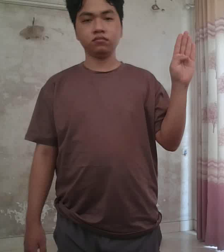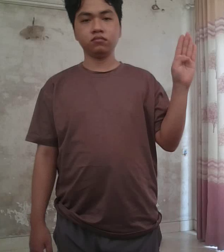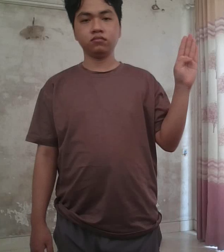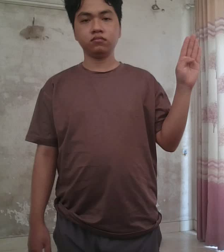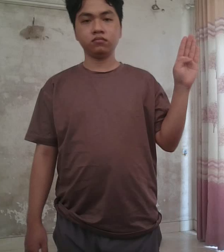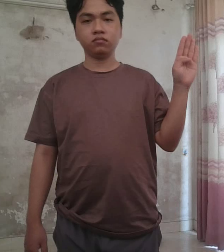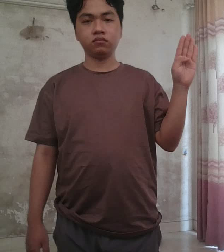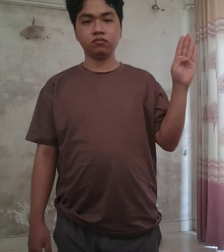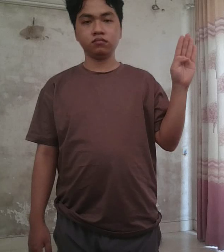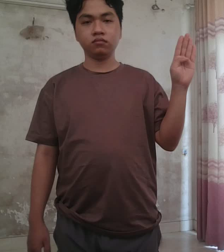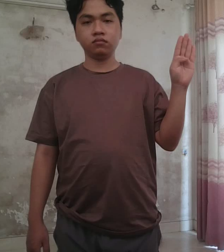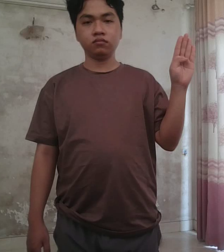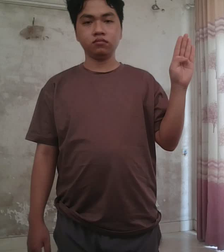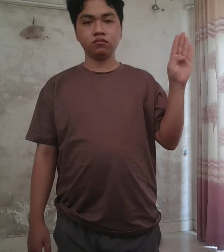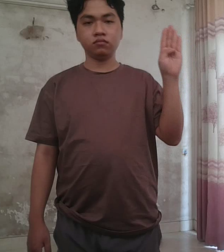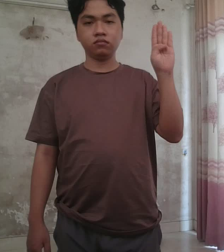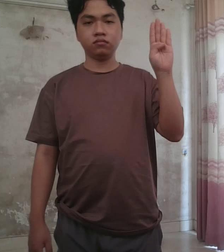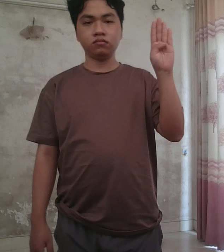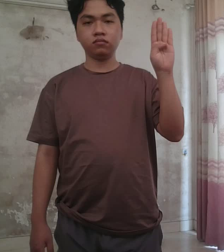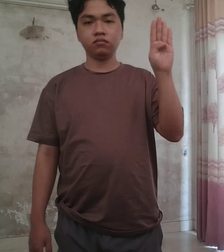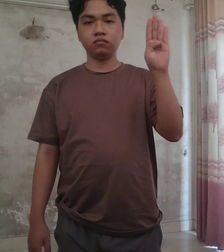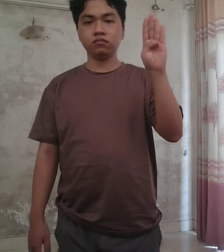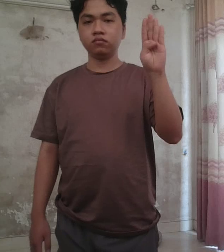b